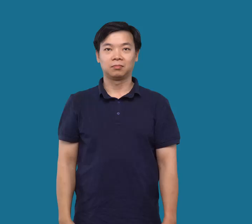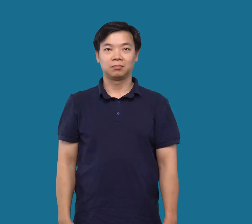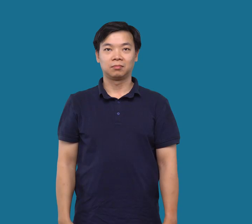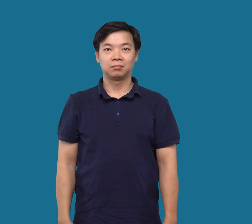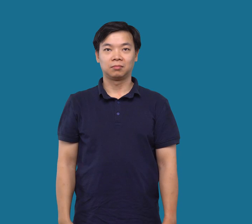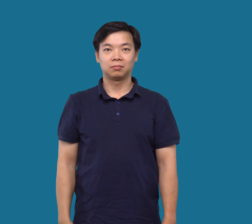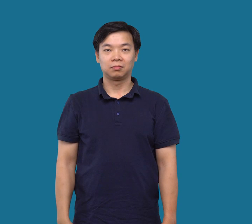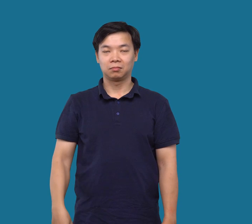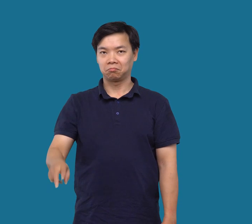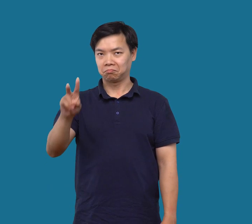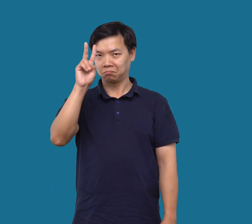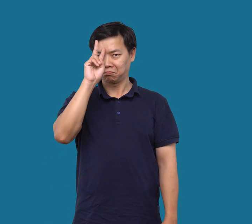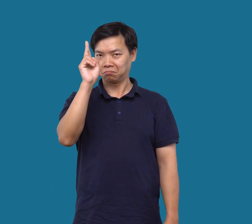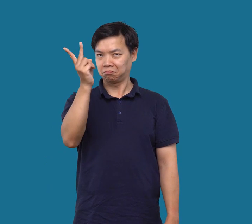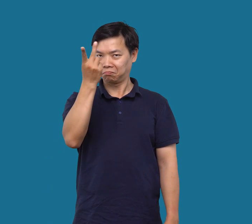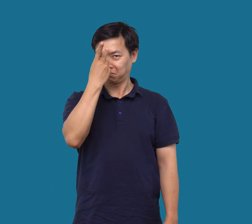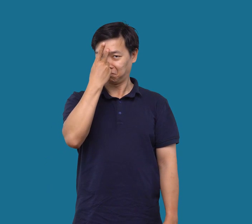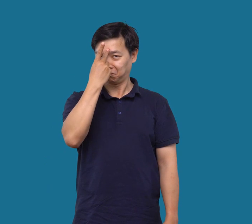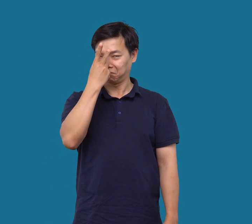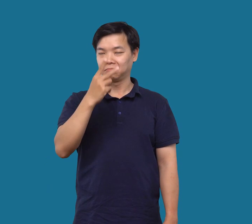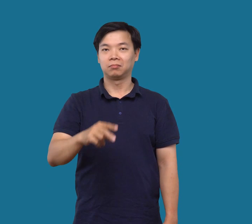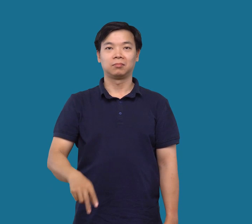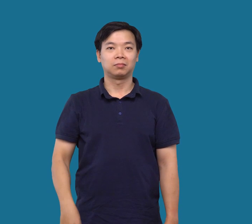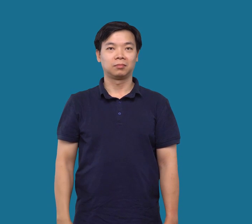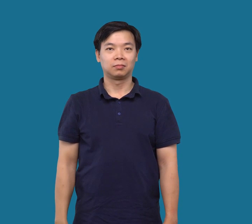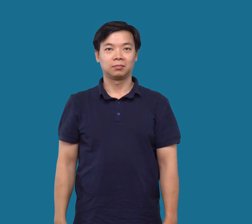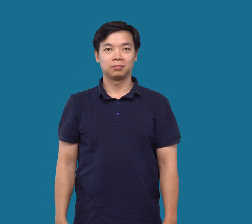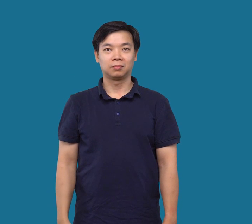nghi ngờ